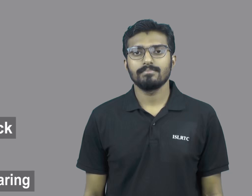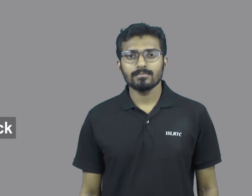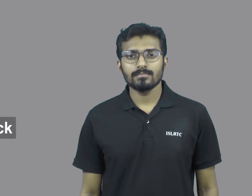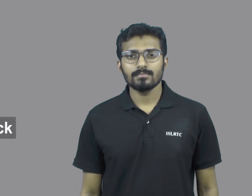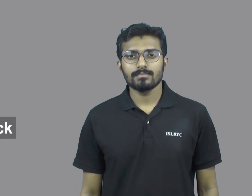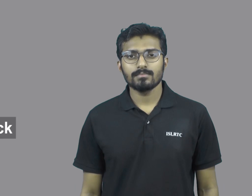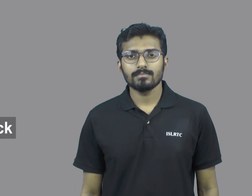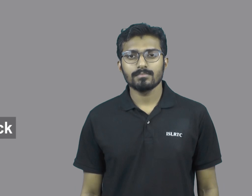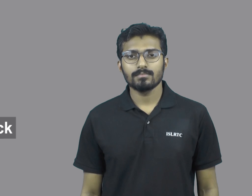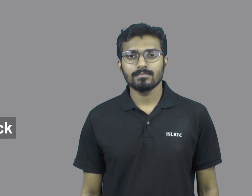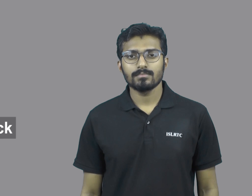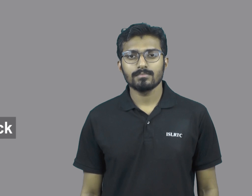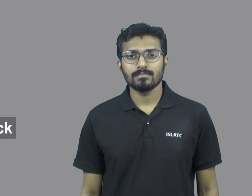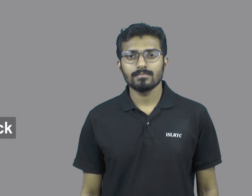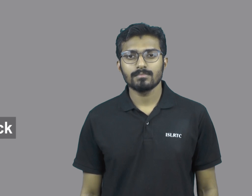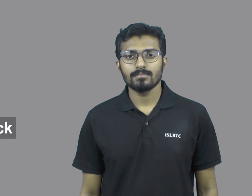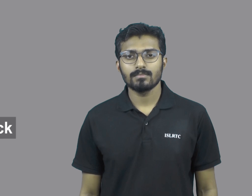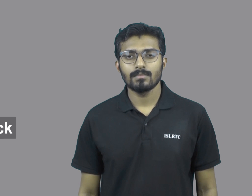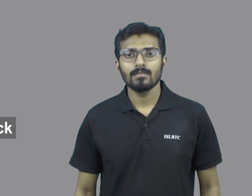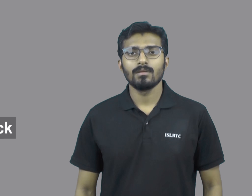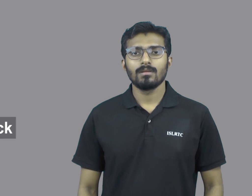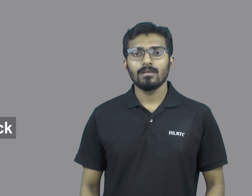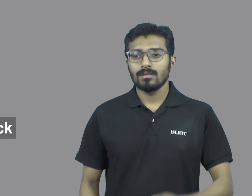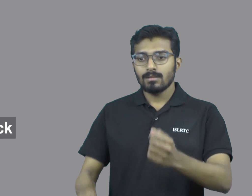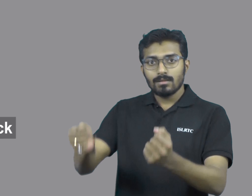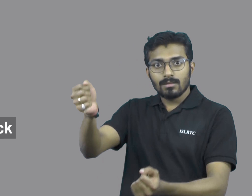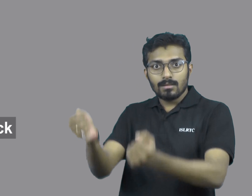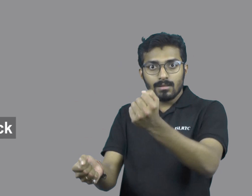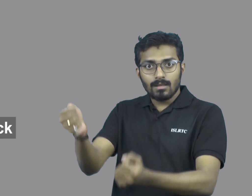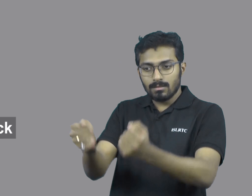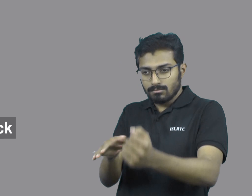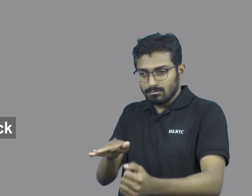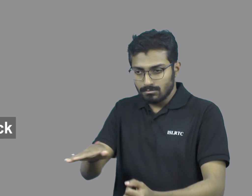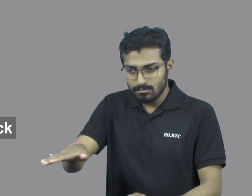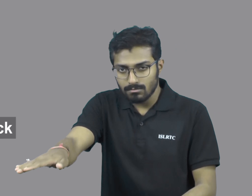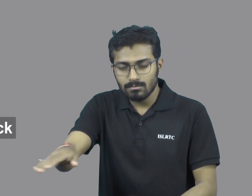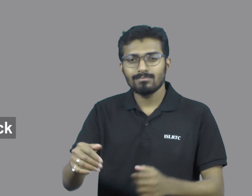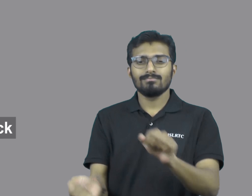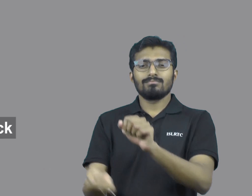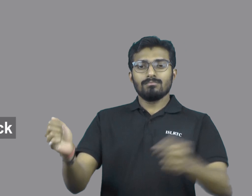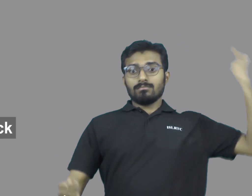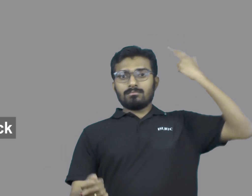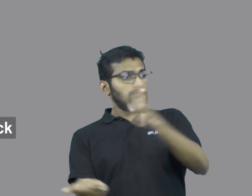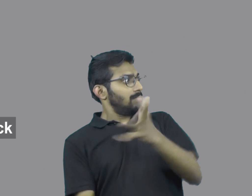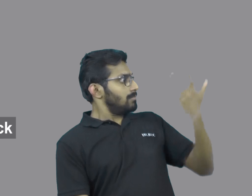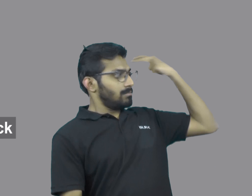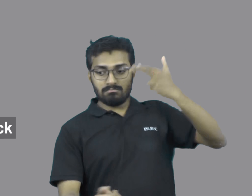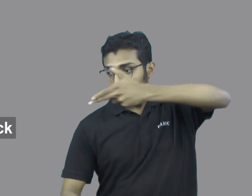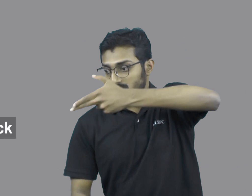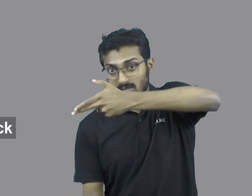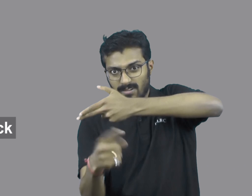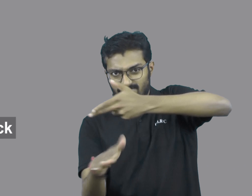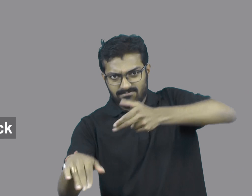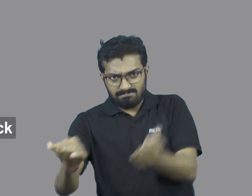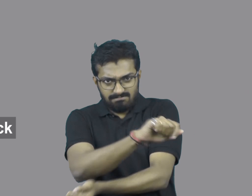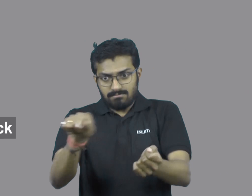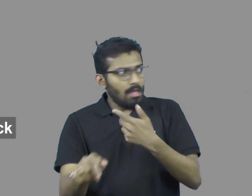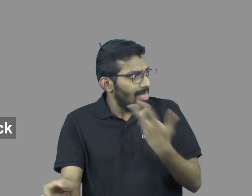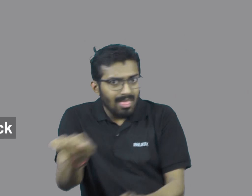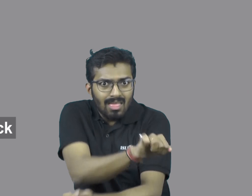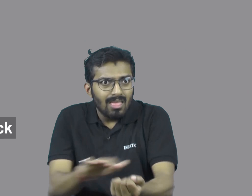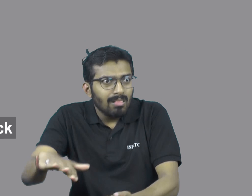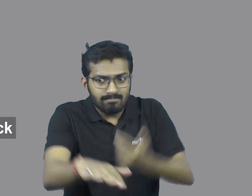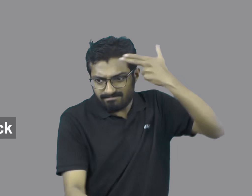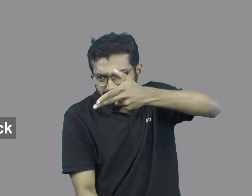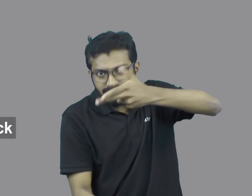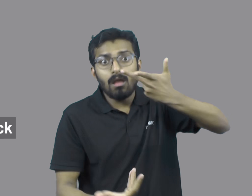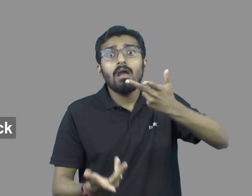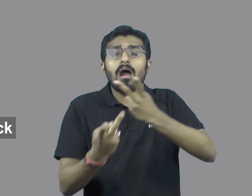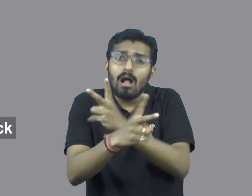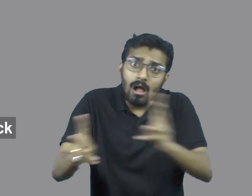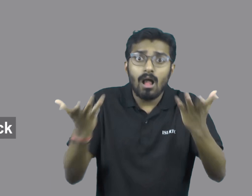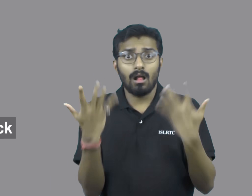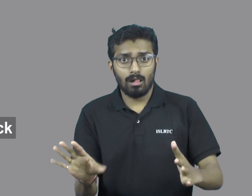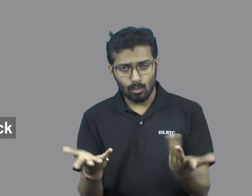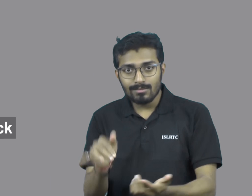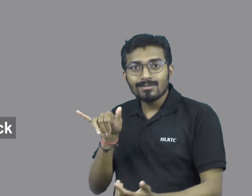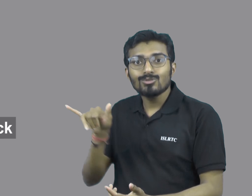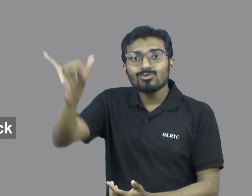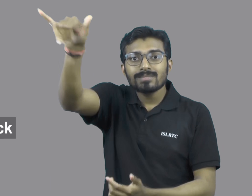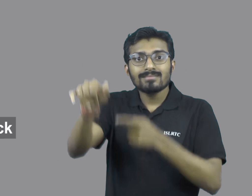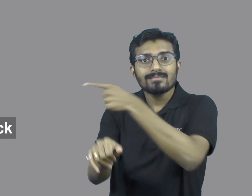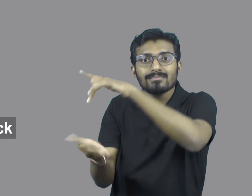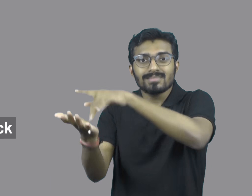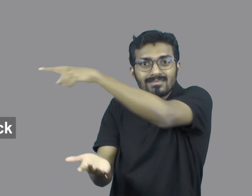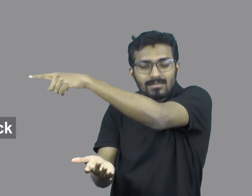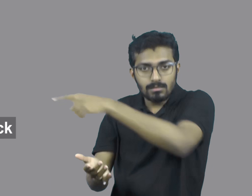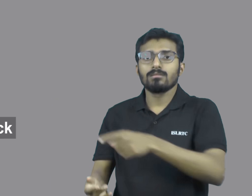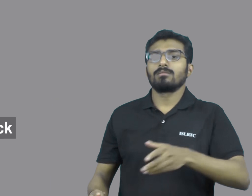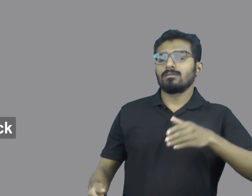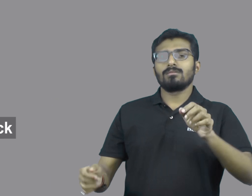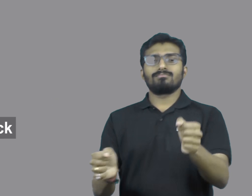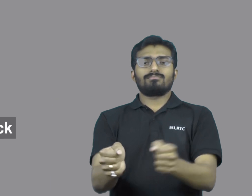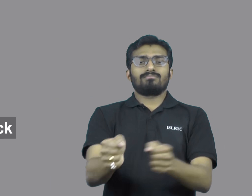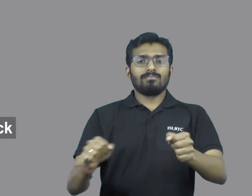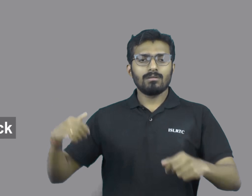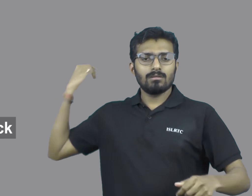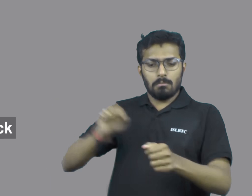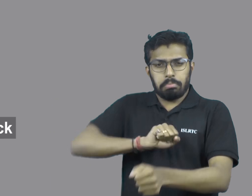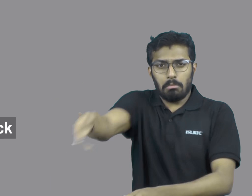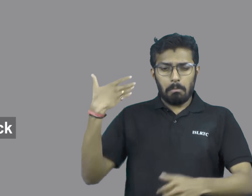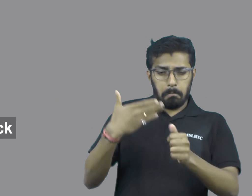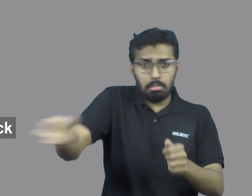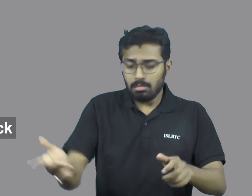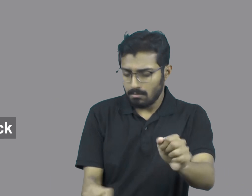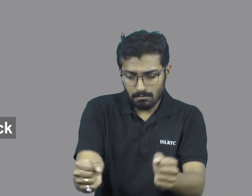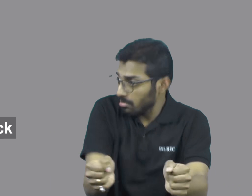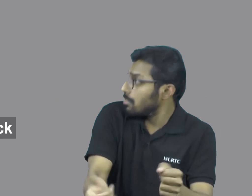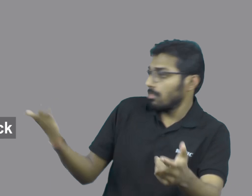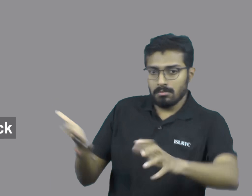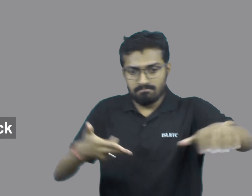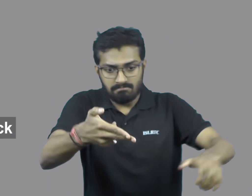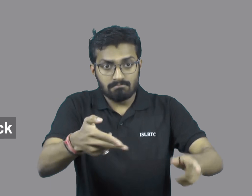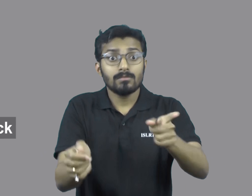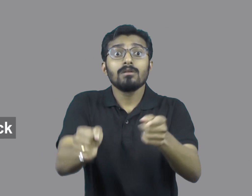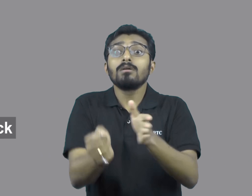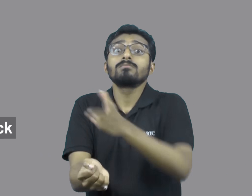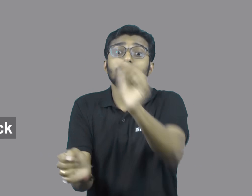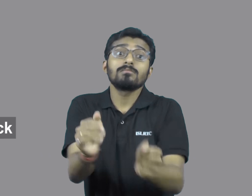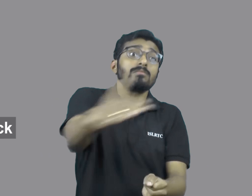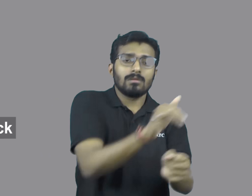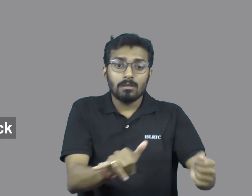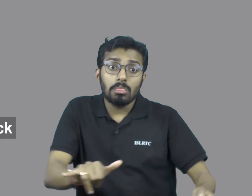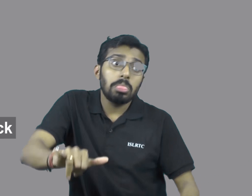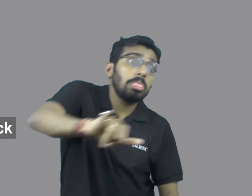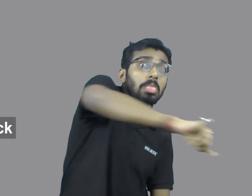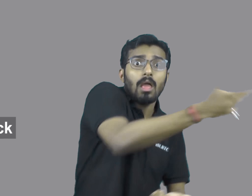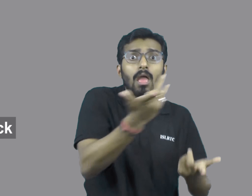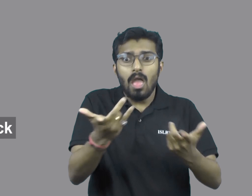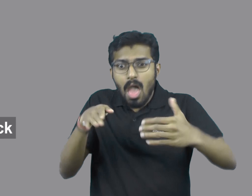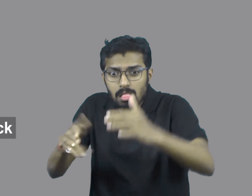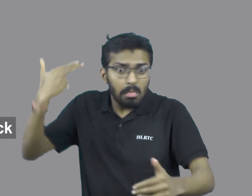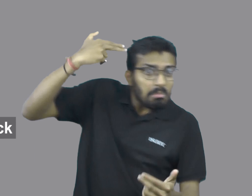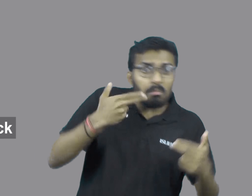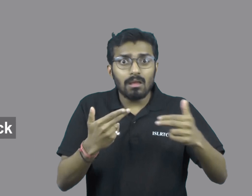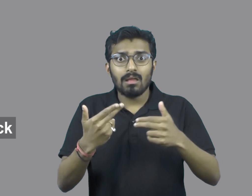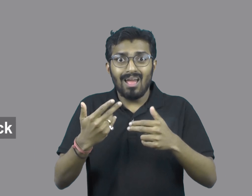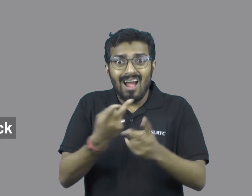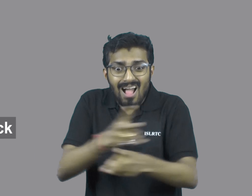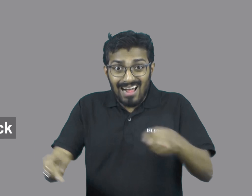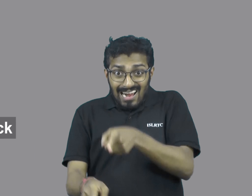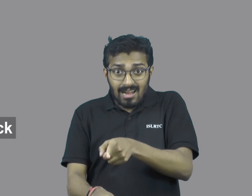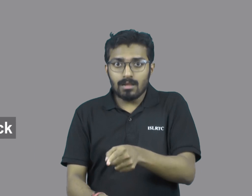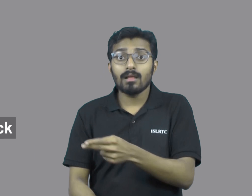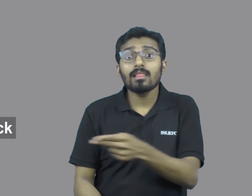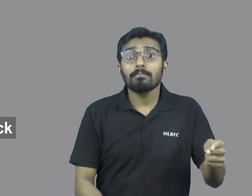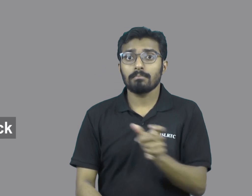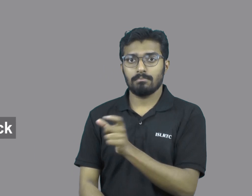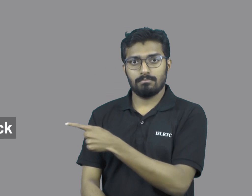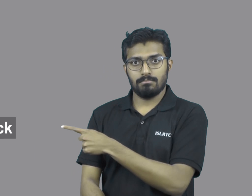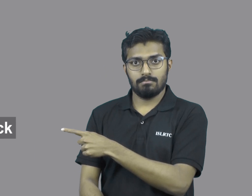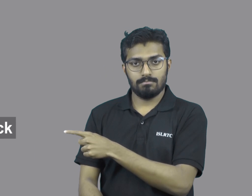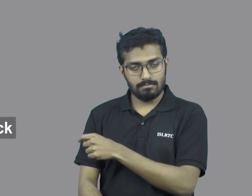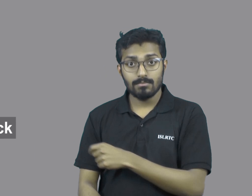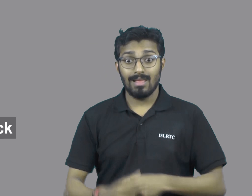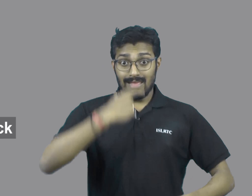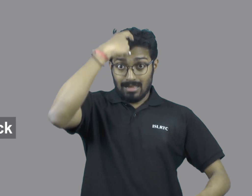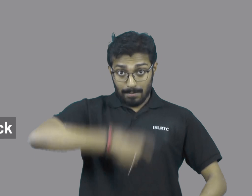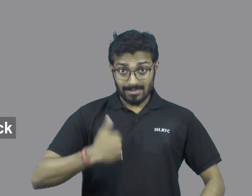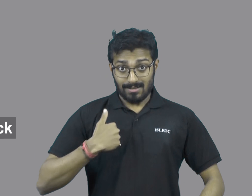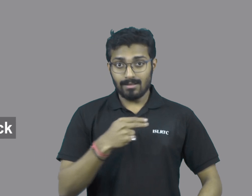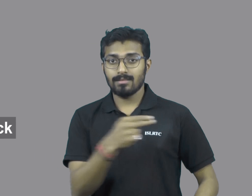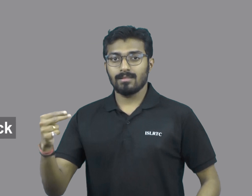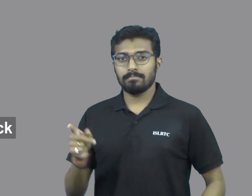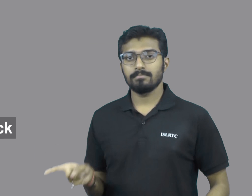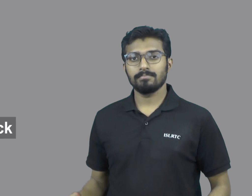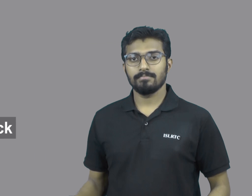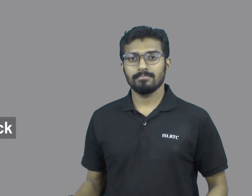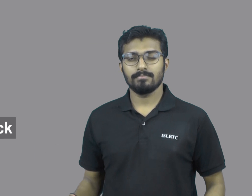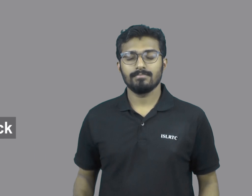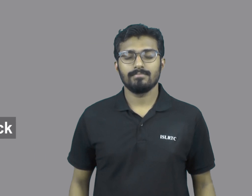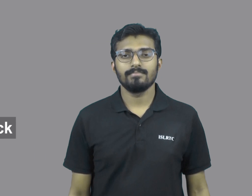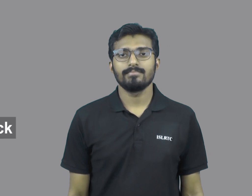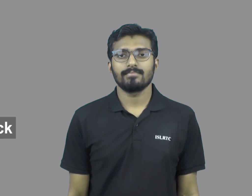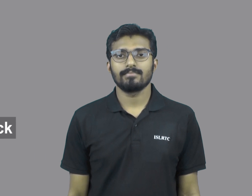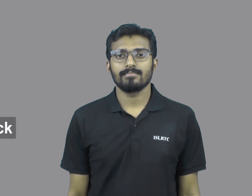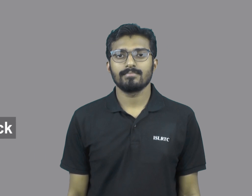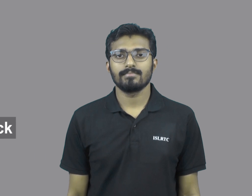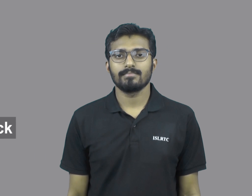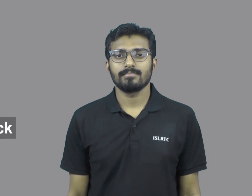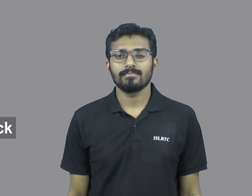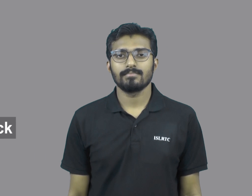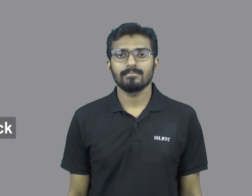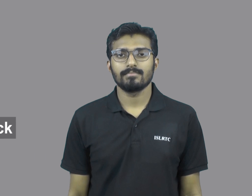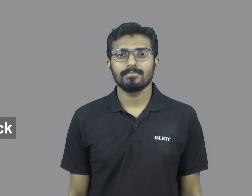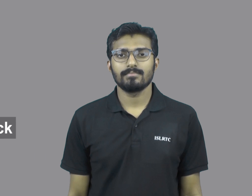Hijack Hijacker